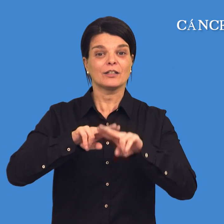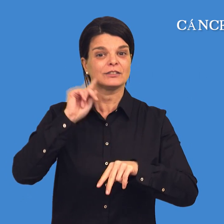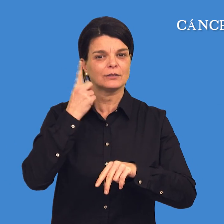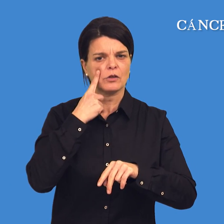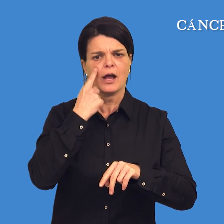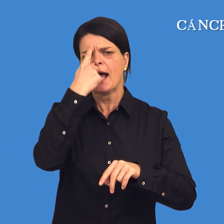descubrir